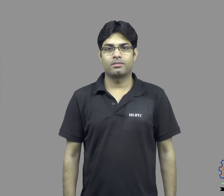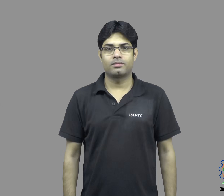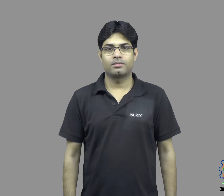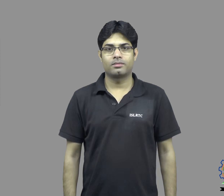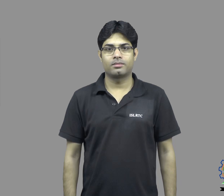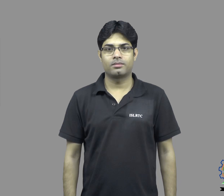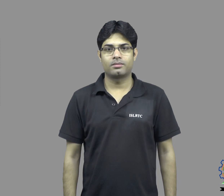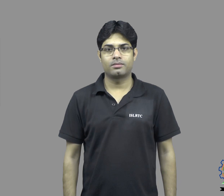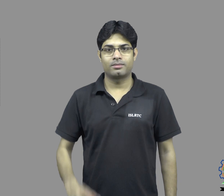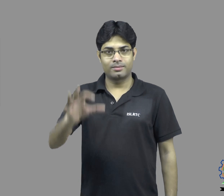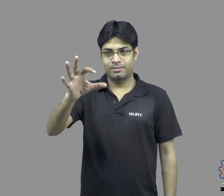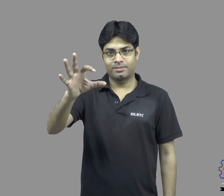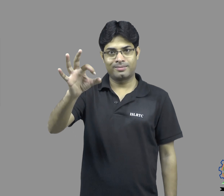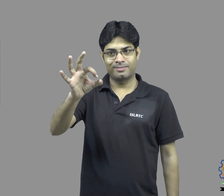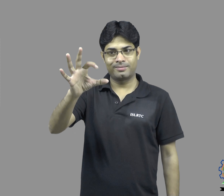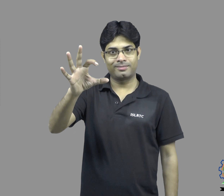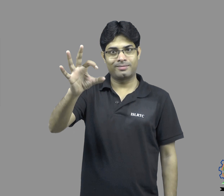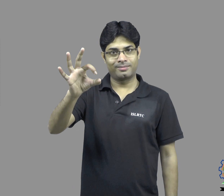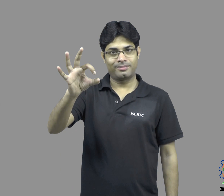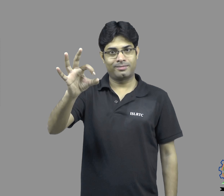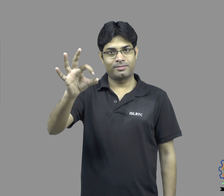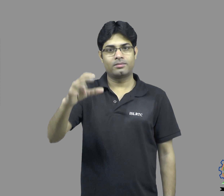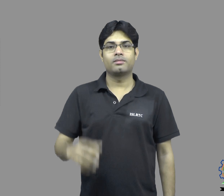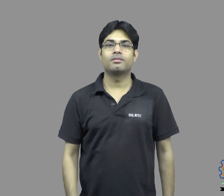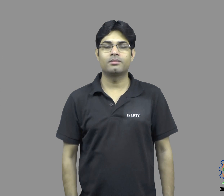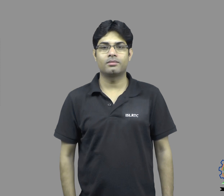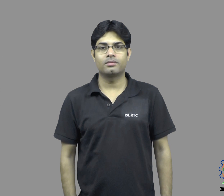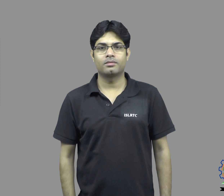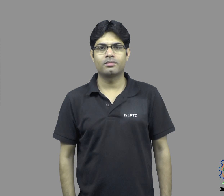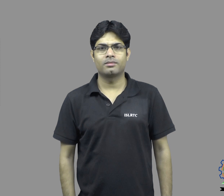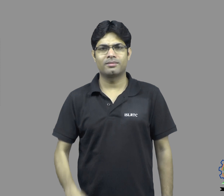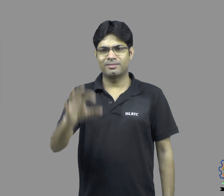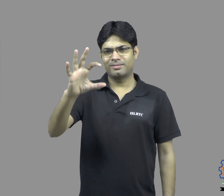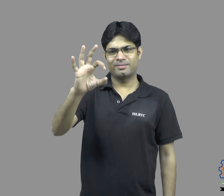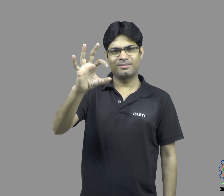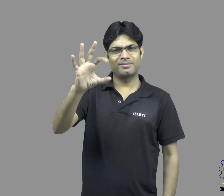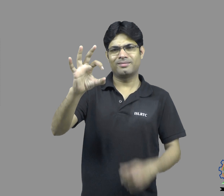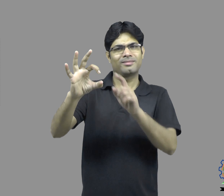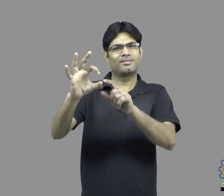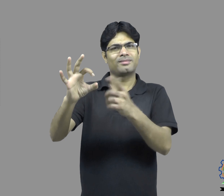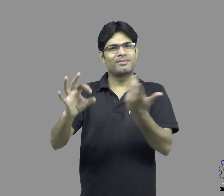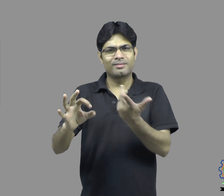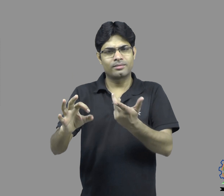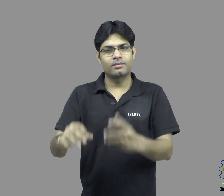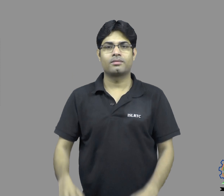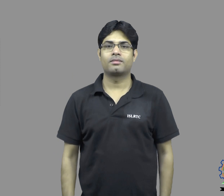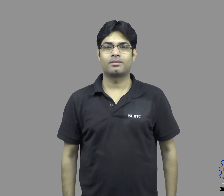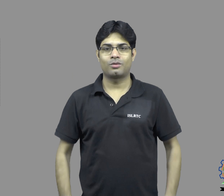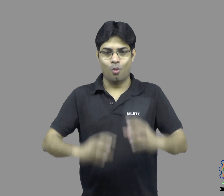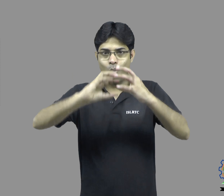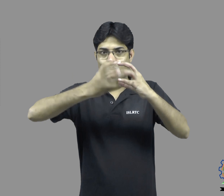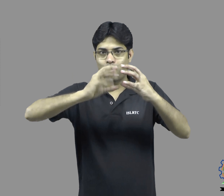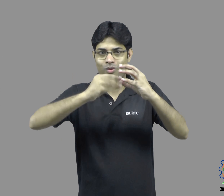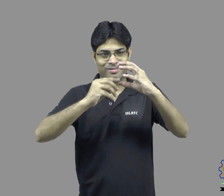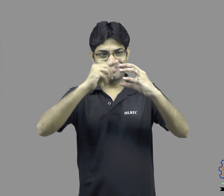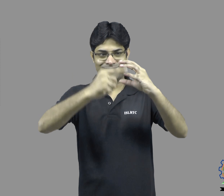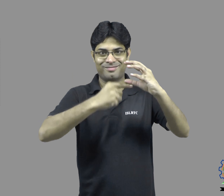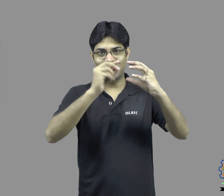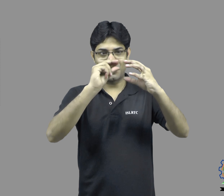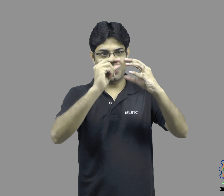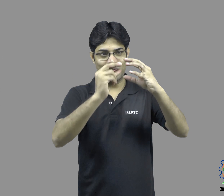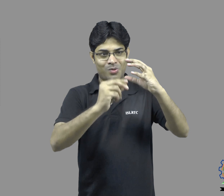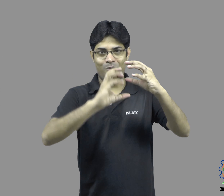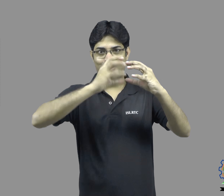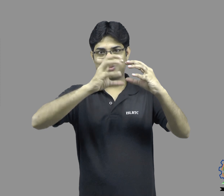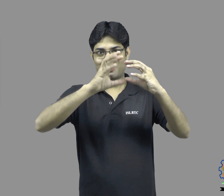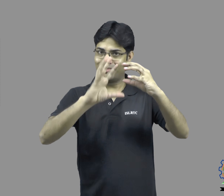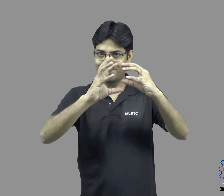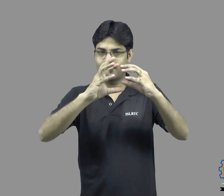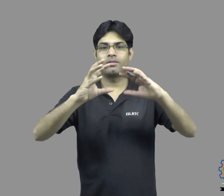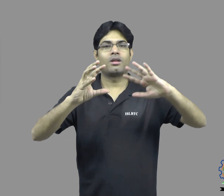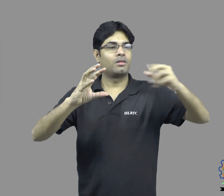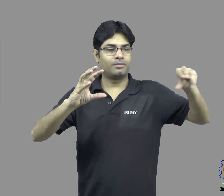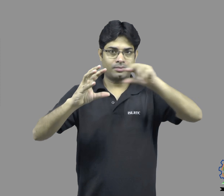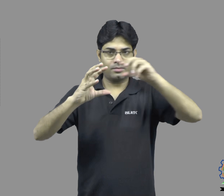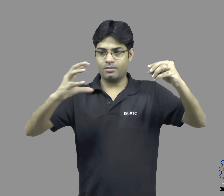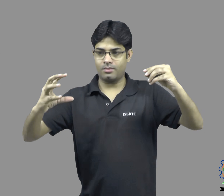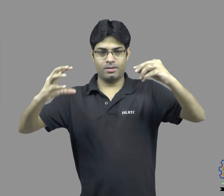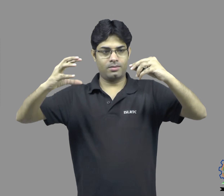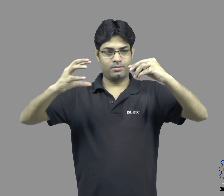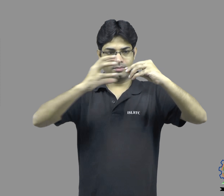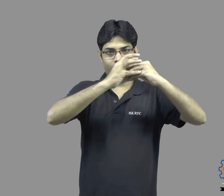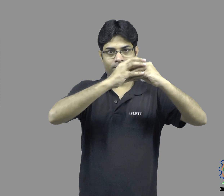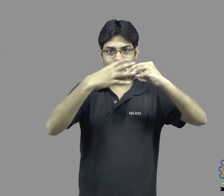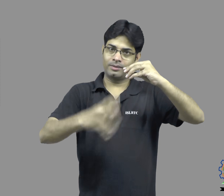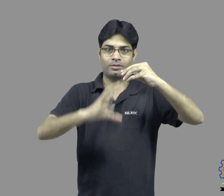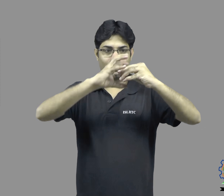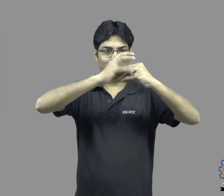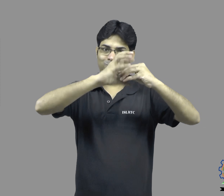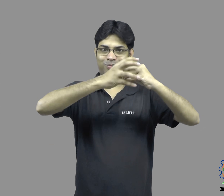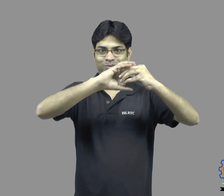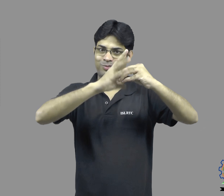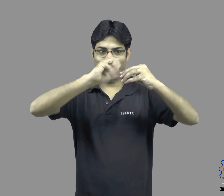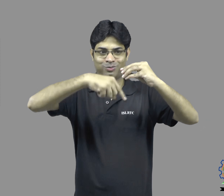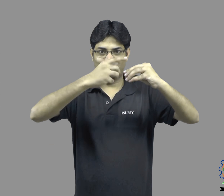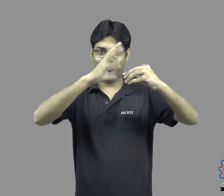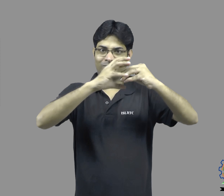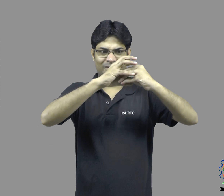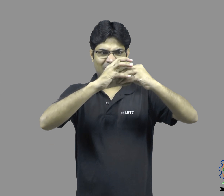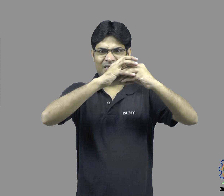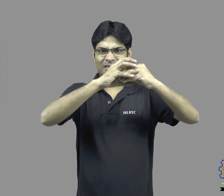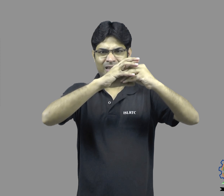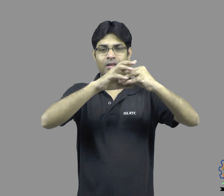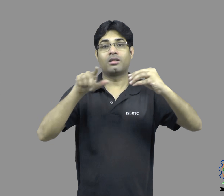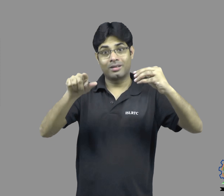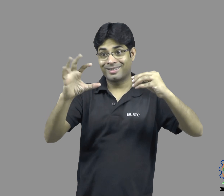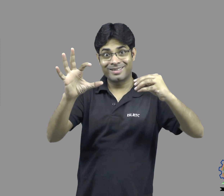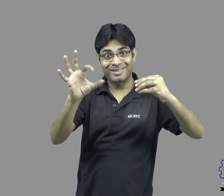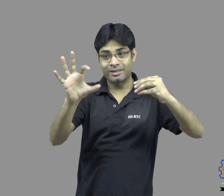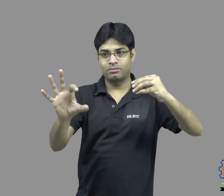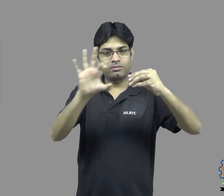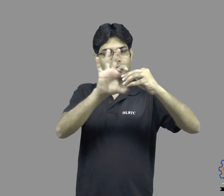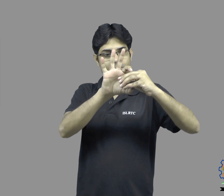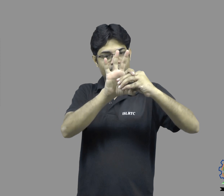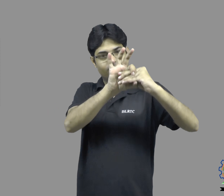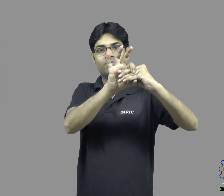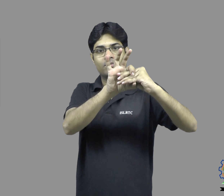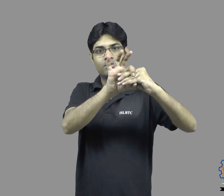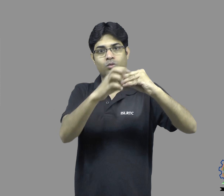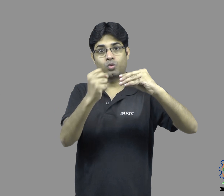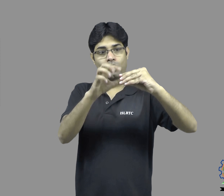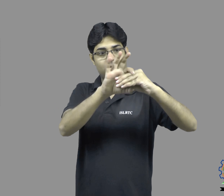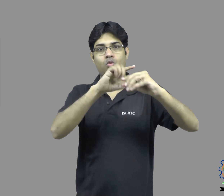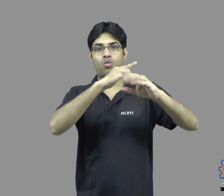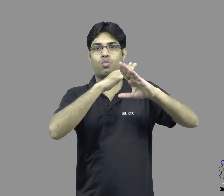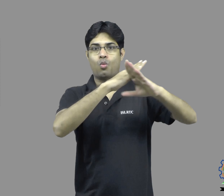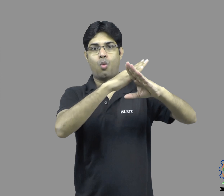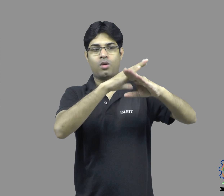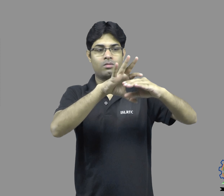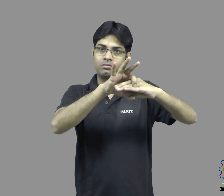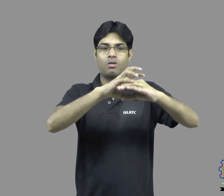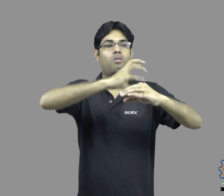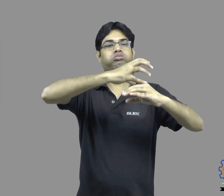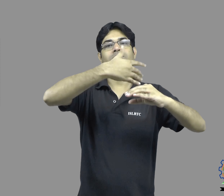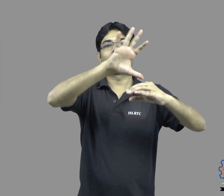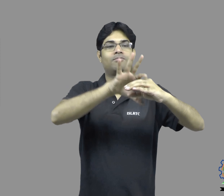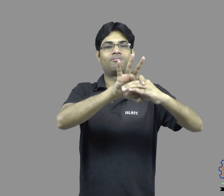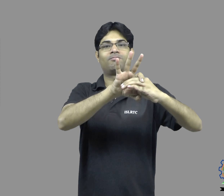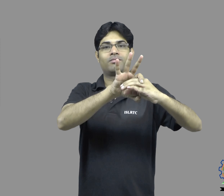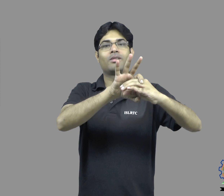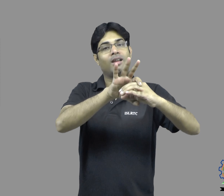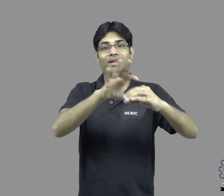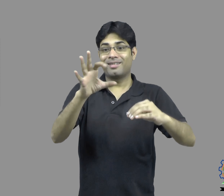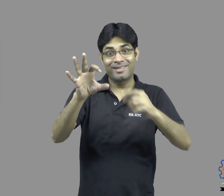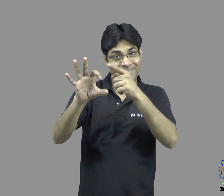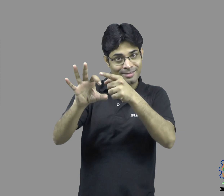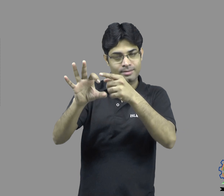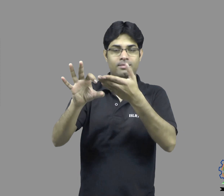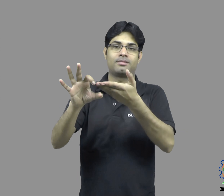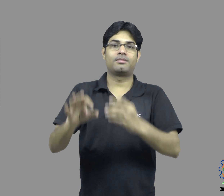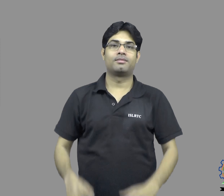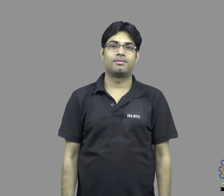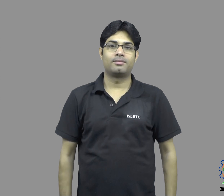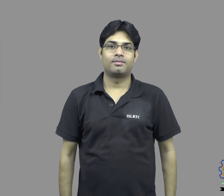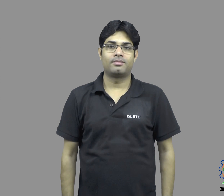Circlip